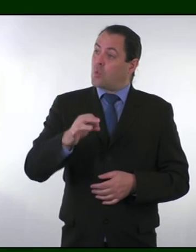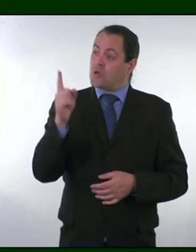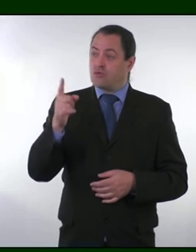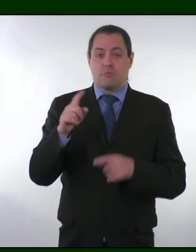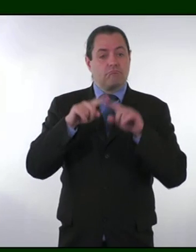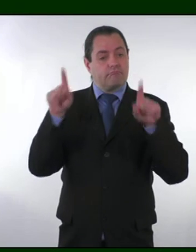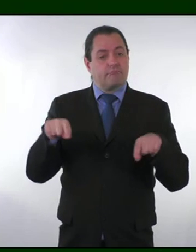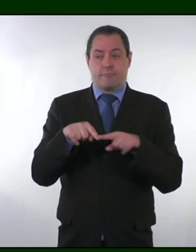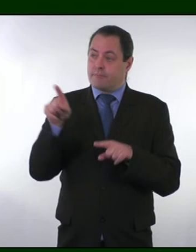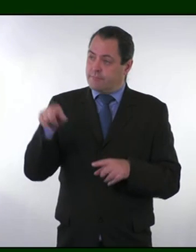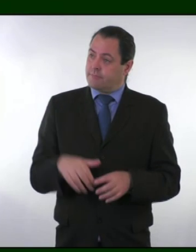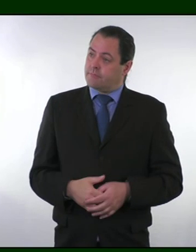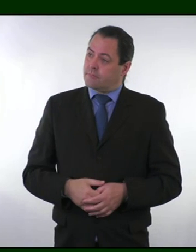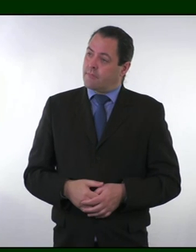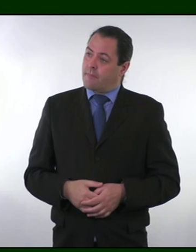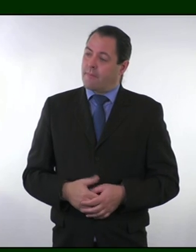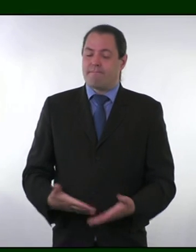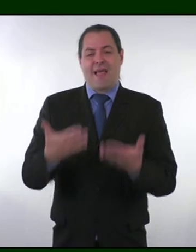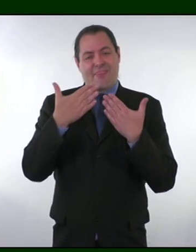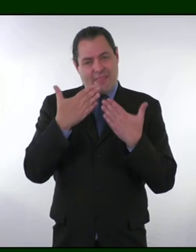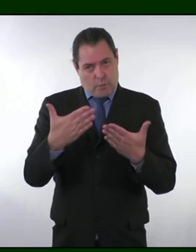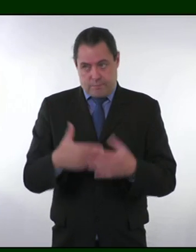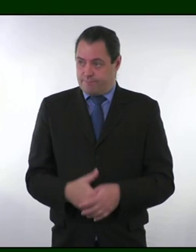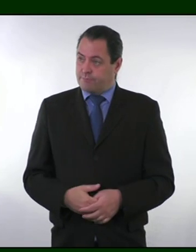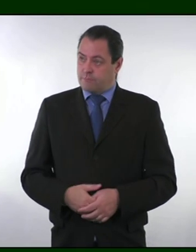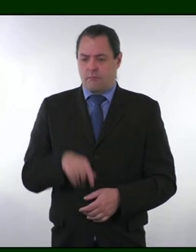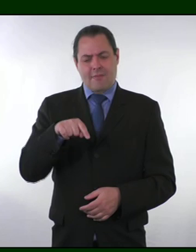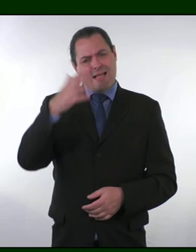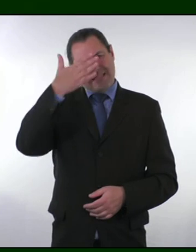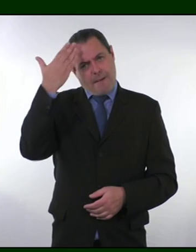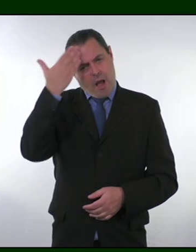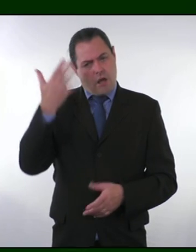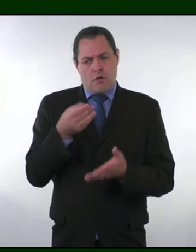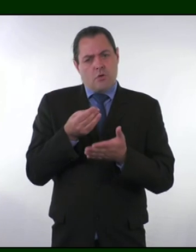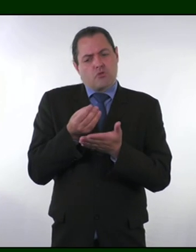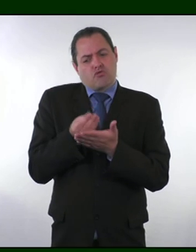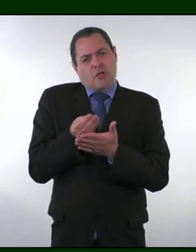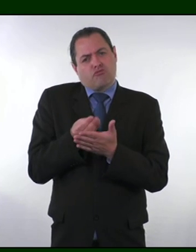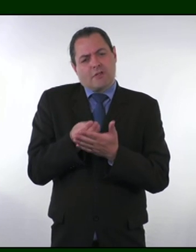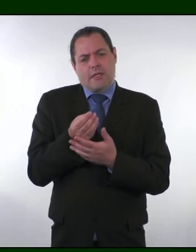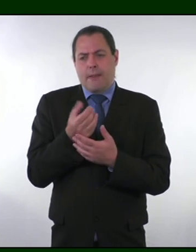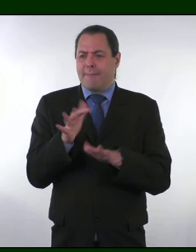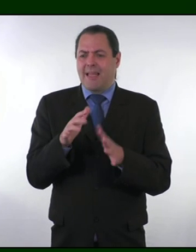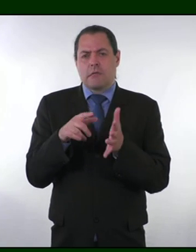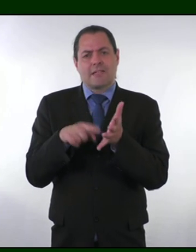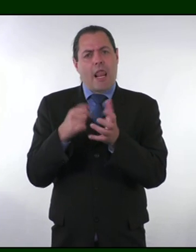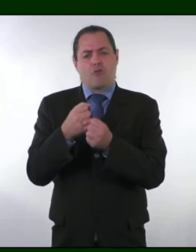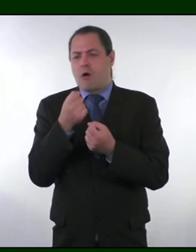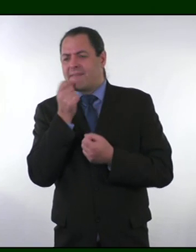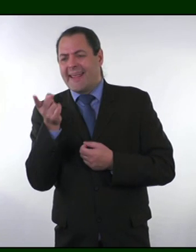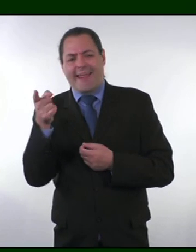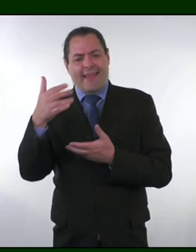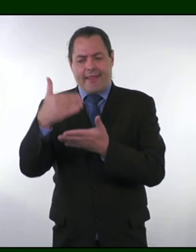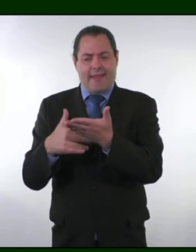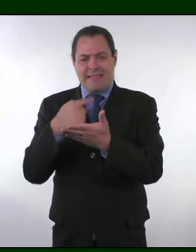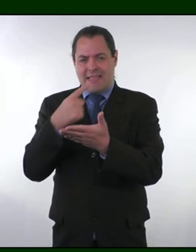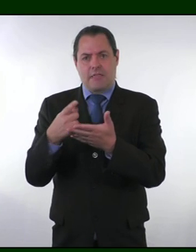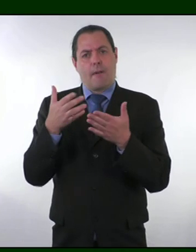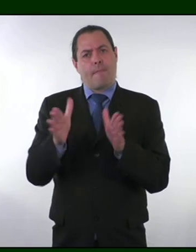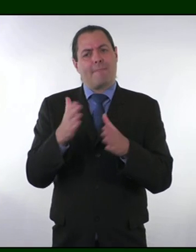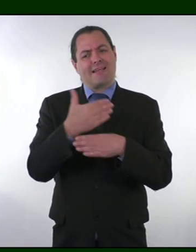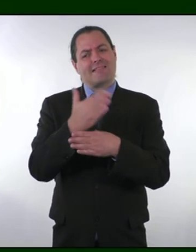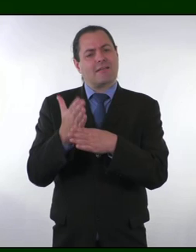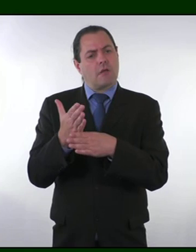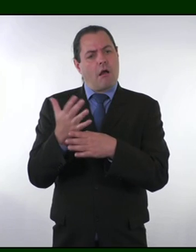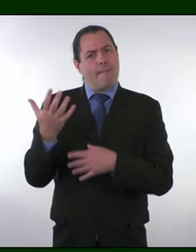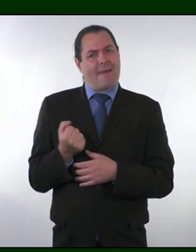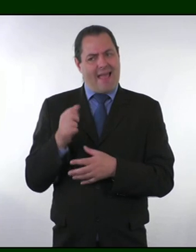Earlier this summer, the Treasury floated a story in the Telegraph suggesting a public sector pay freeze to save money.